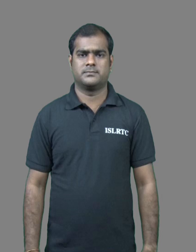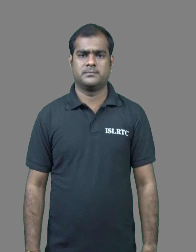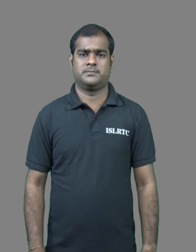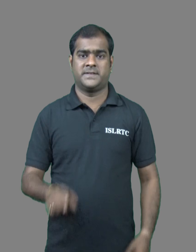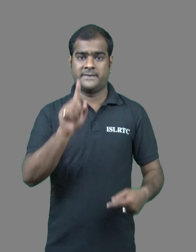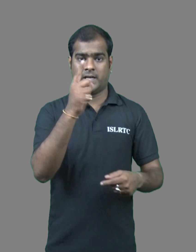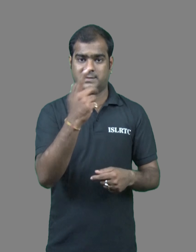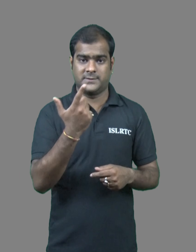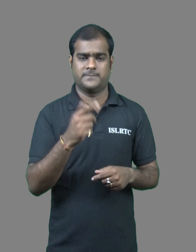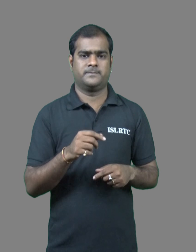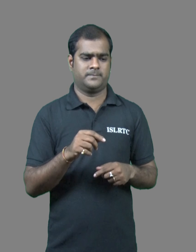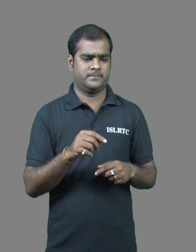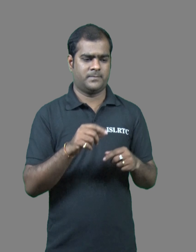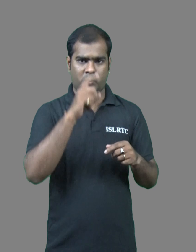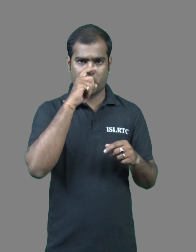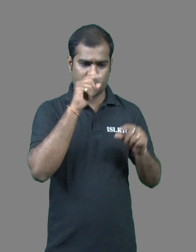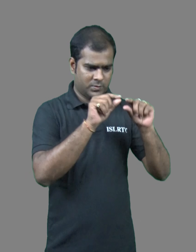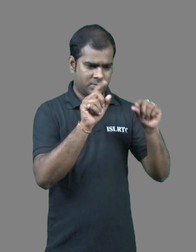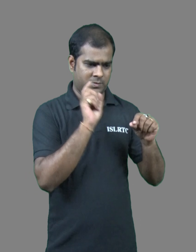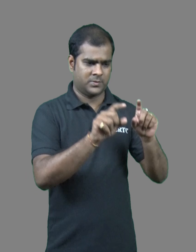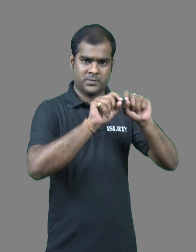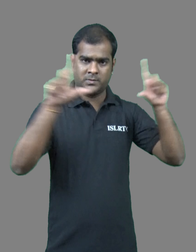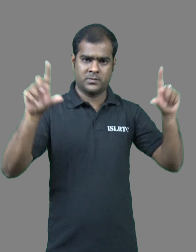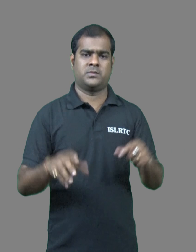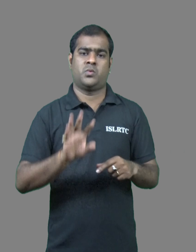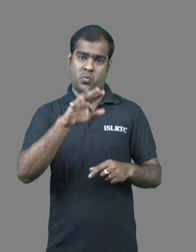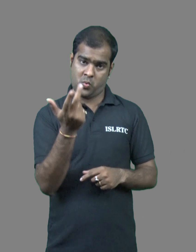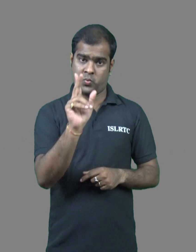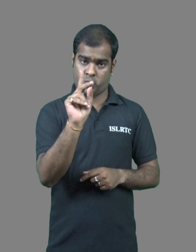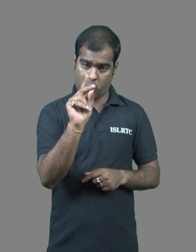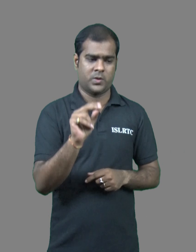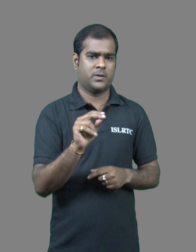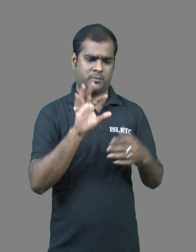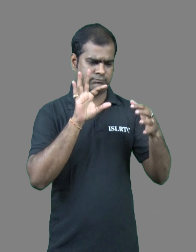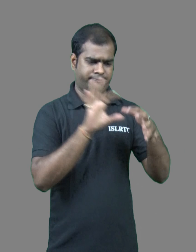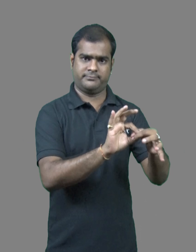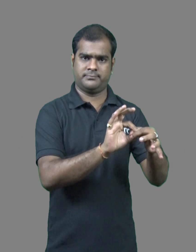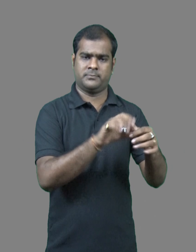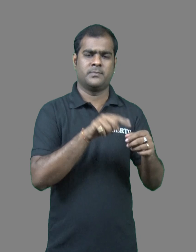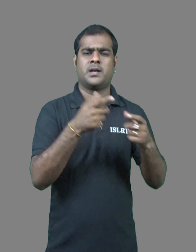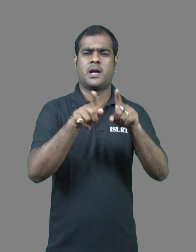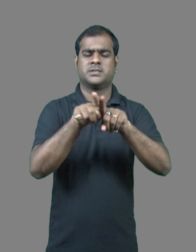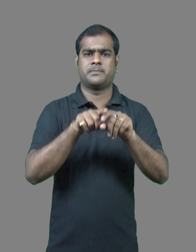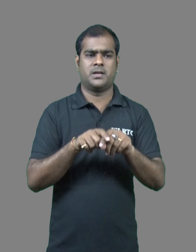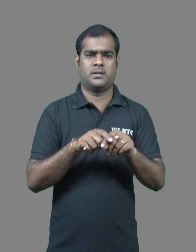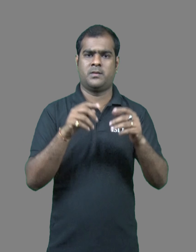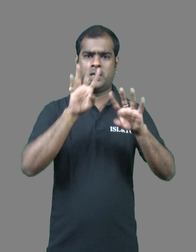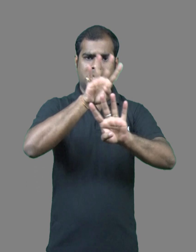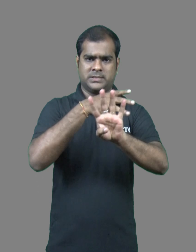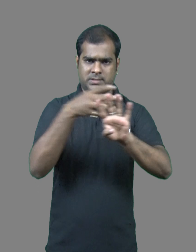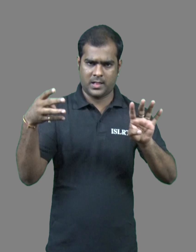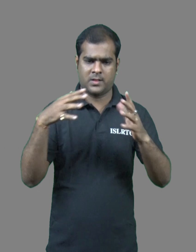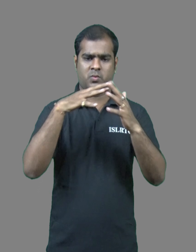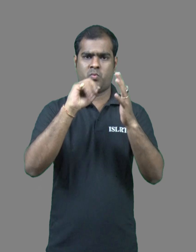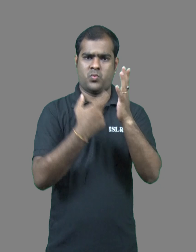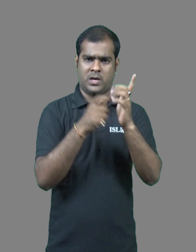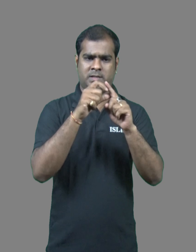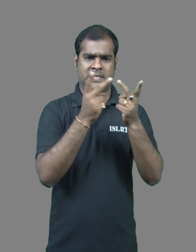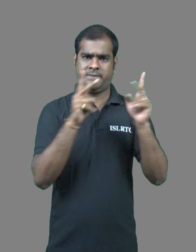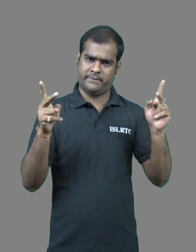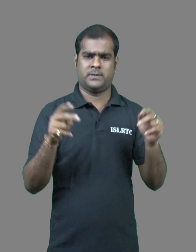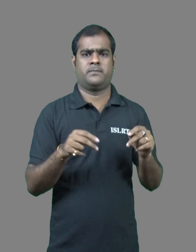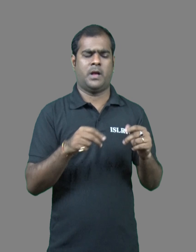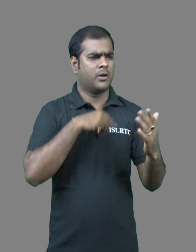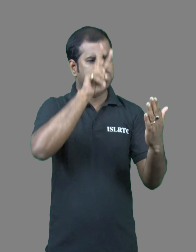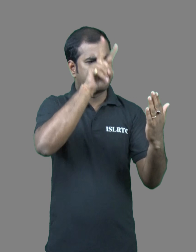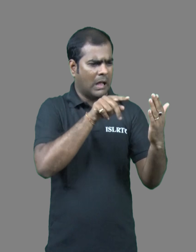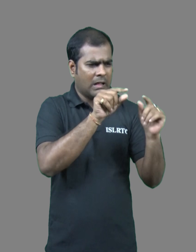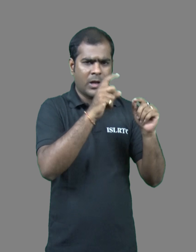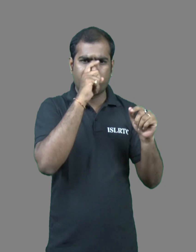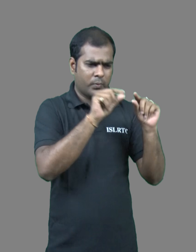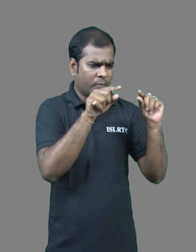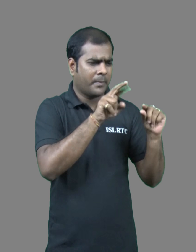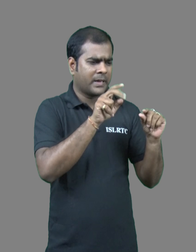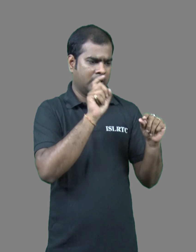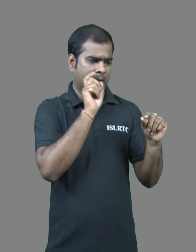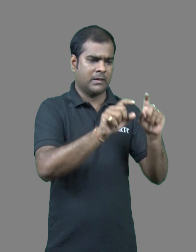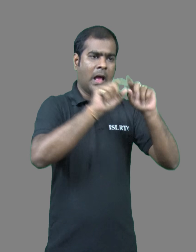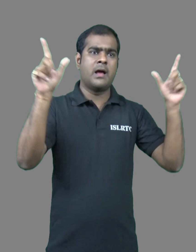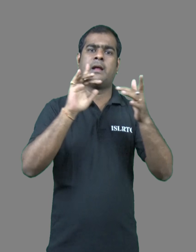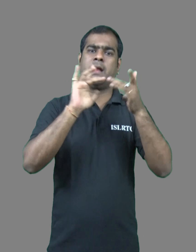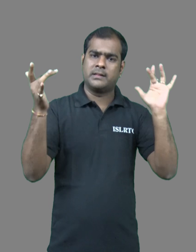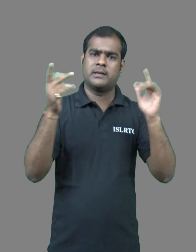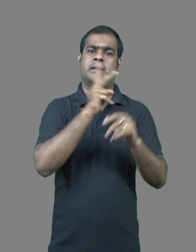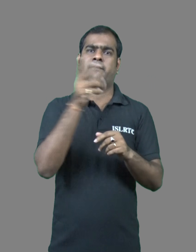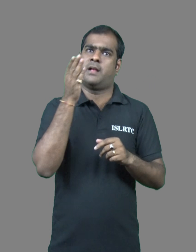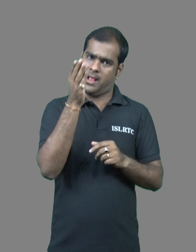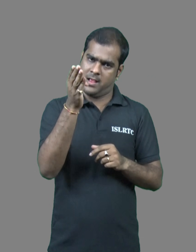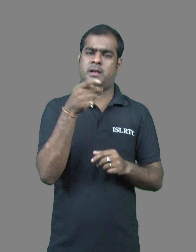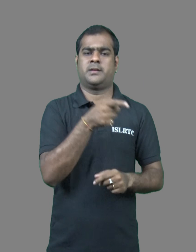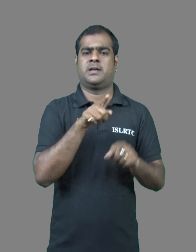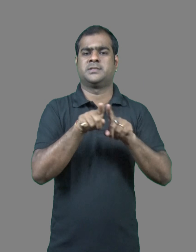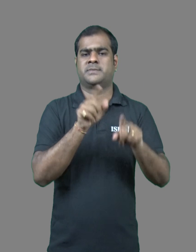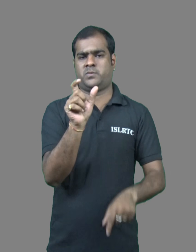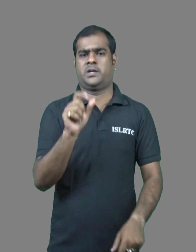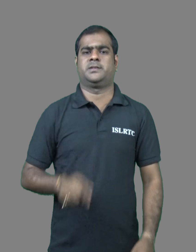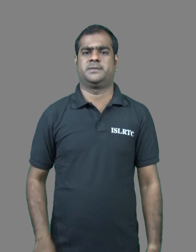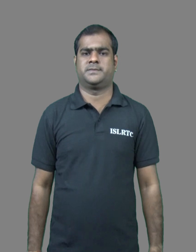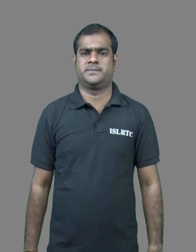Hyper Link